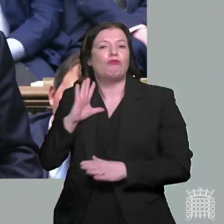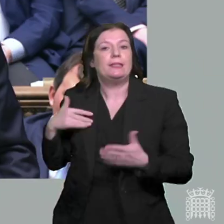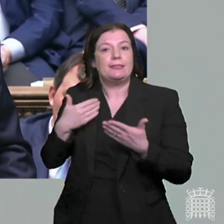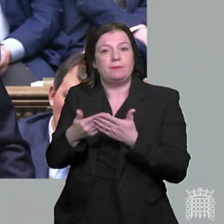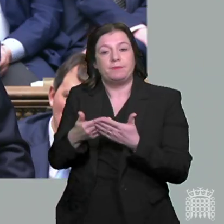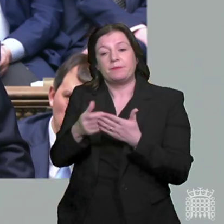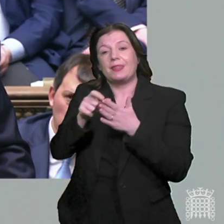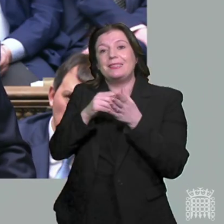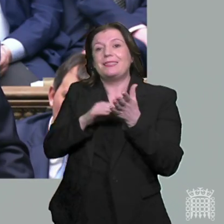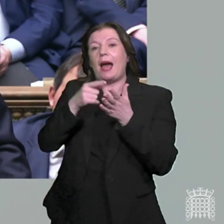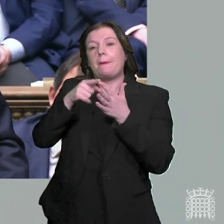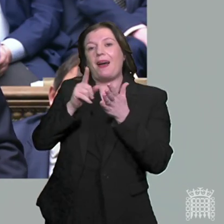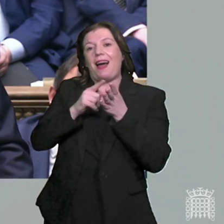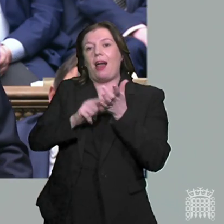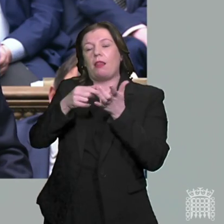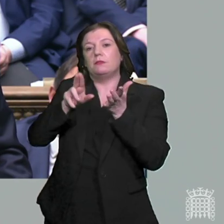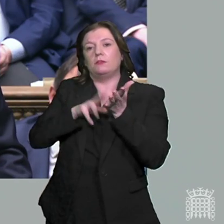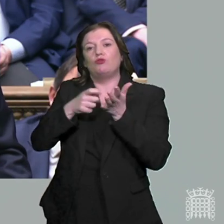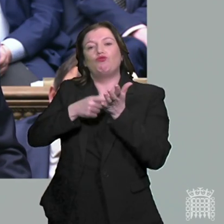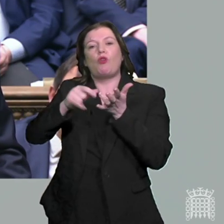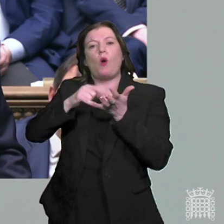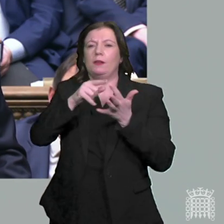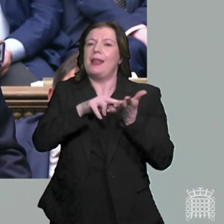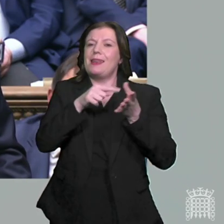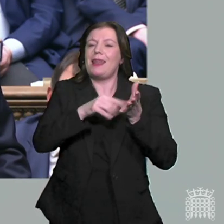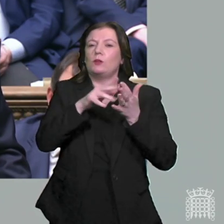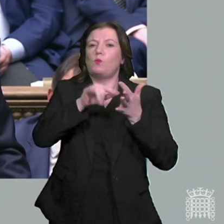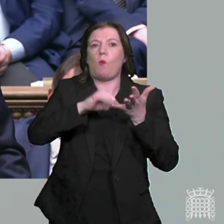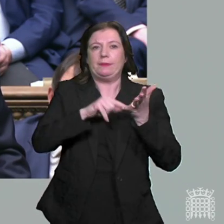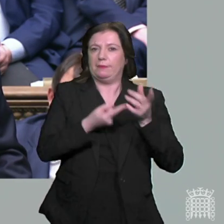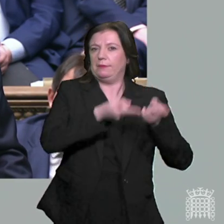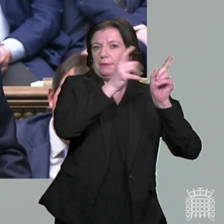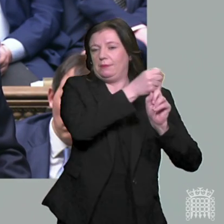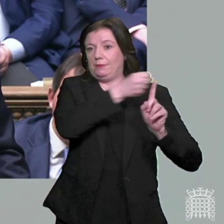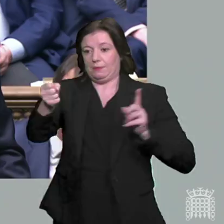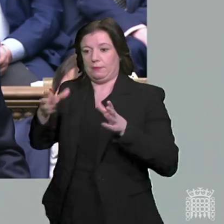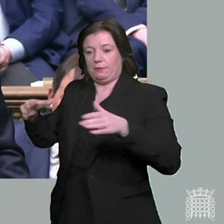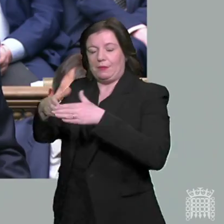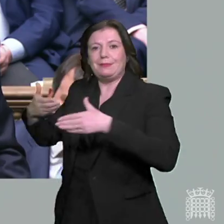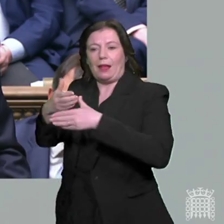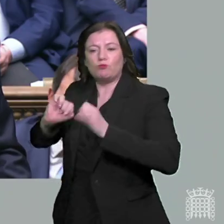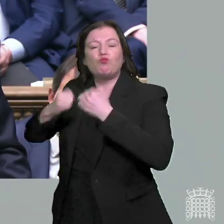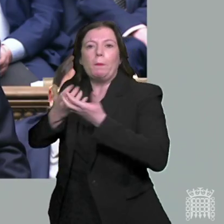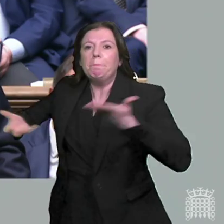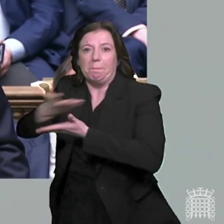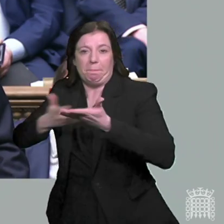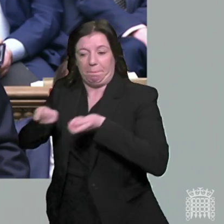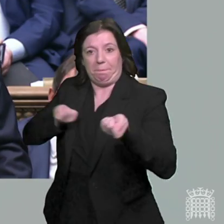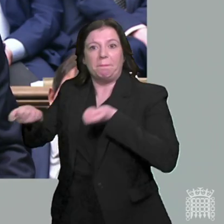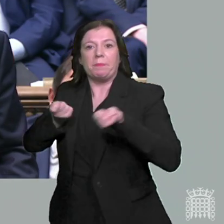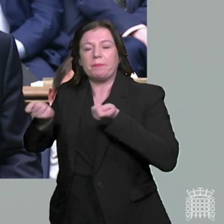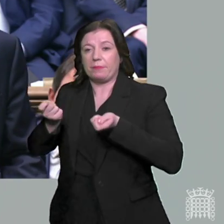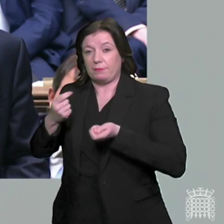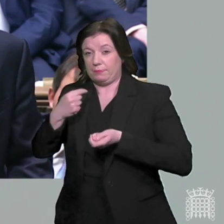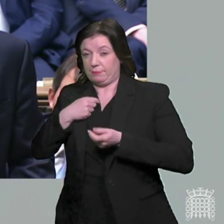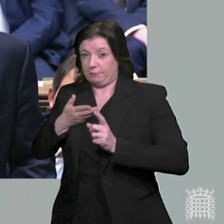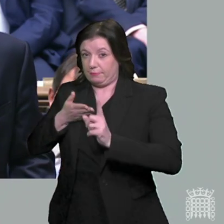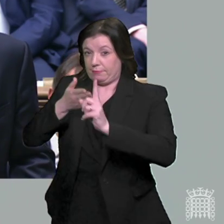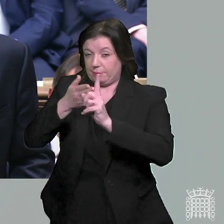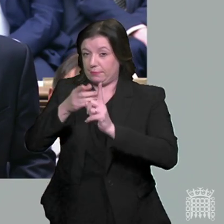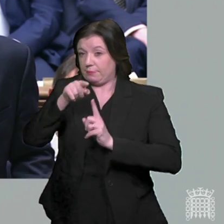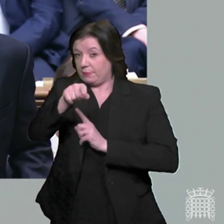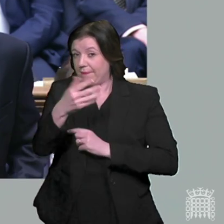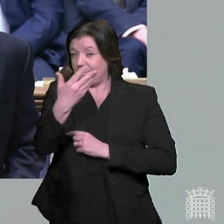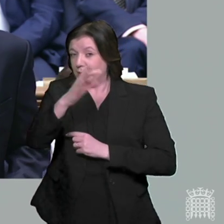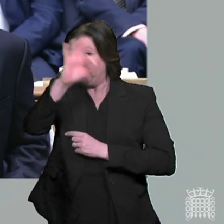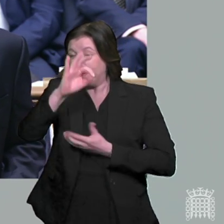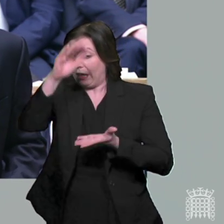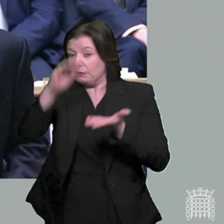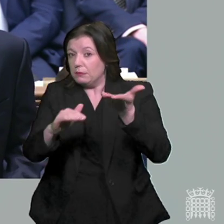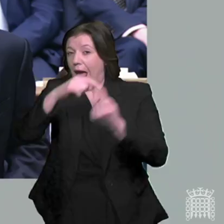We have appointed Dame Alison Rose, chief executive of NatWest, to co-chair our national energy efficiency taskforce and help deliver our national ambition to reduce energy use by 15%.